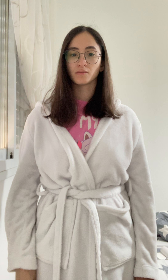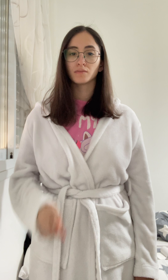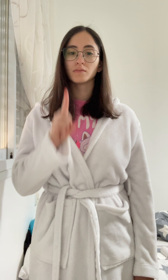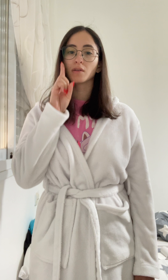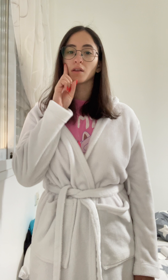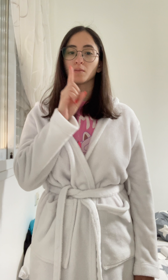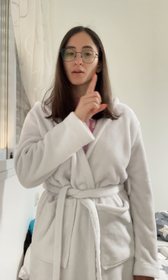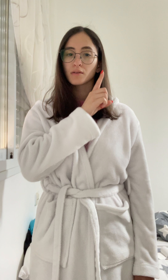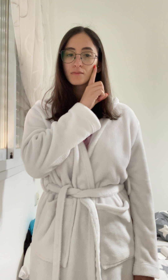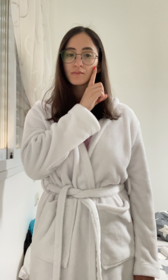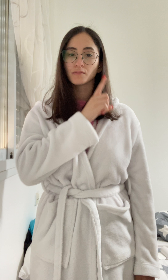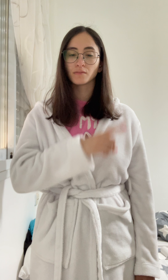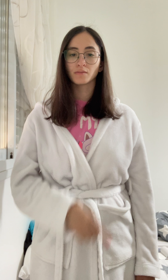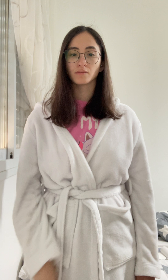אמא